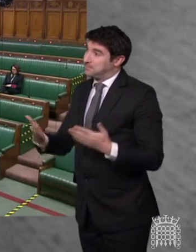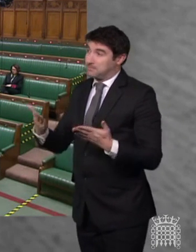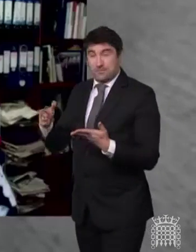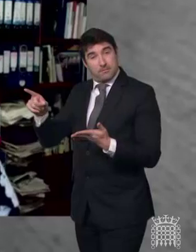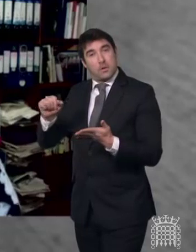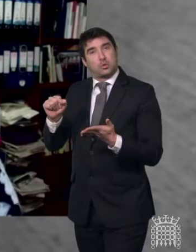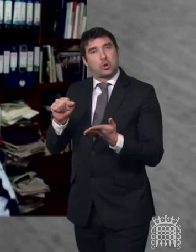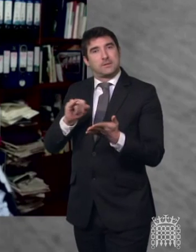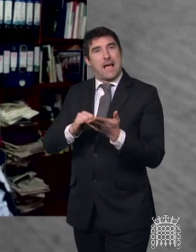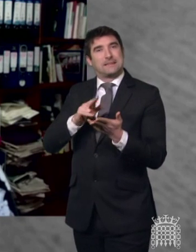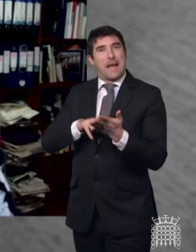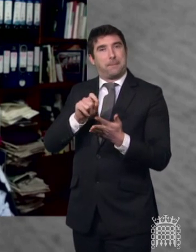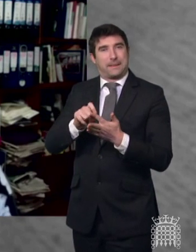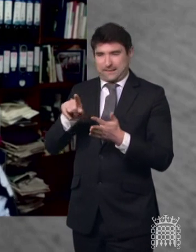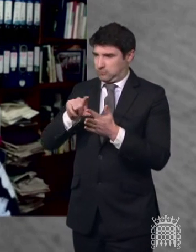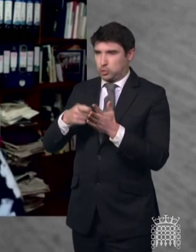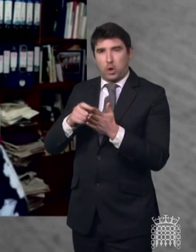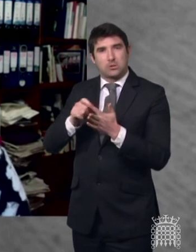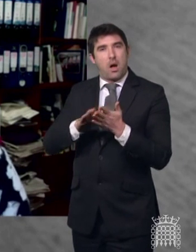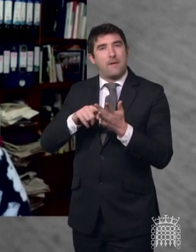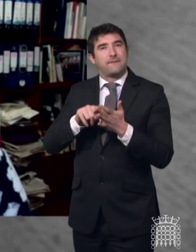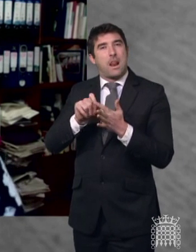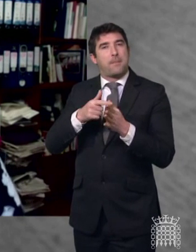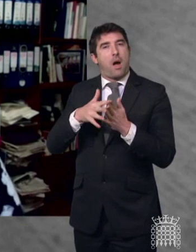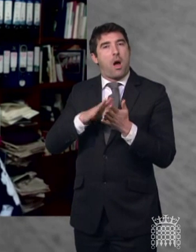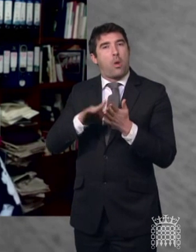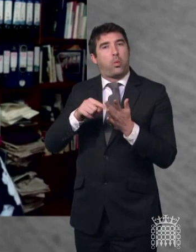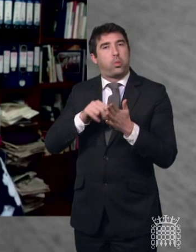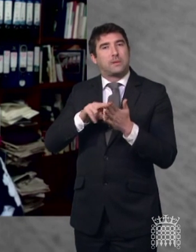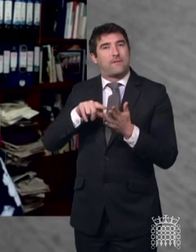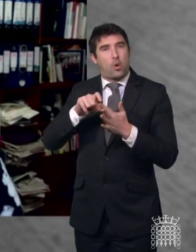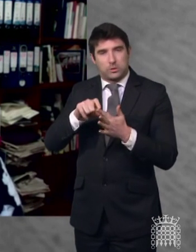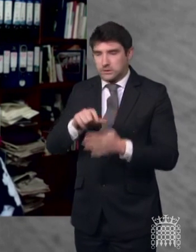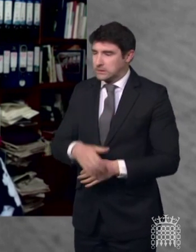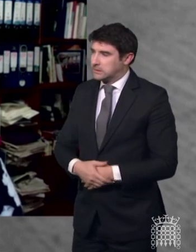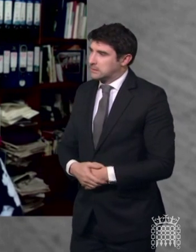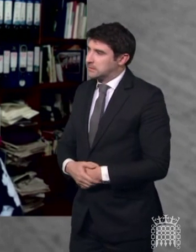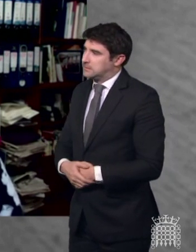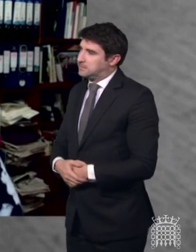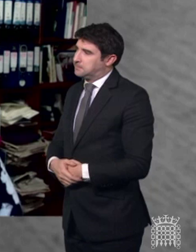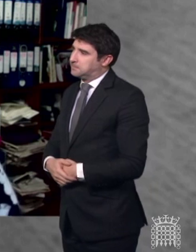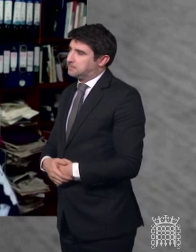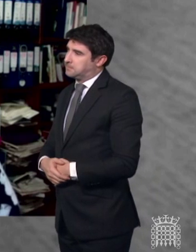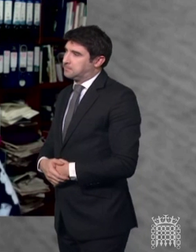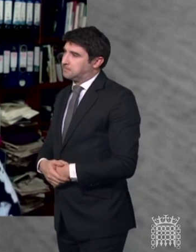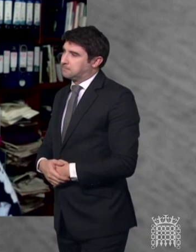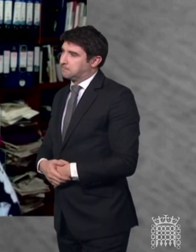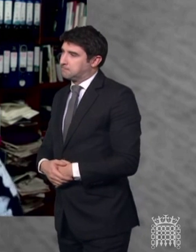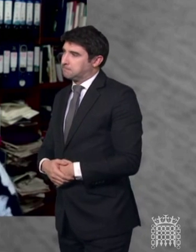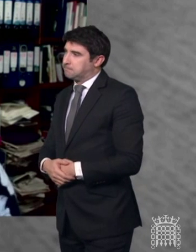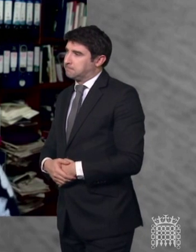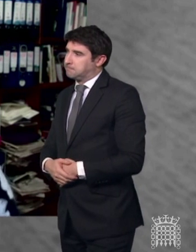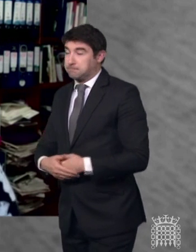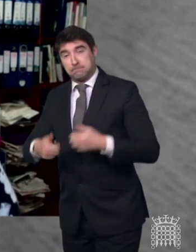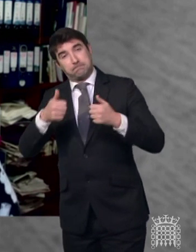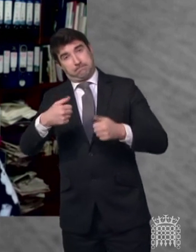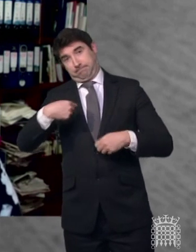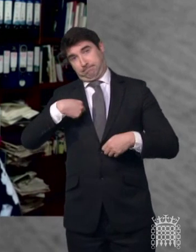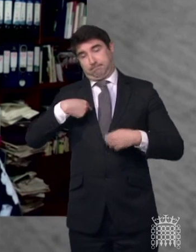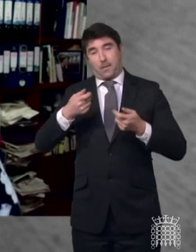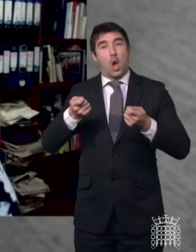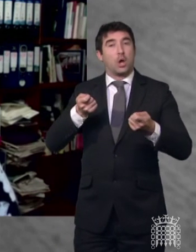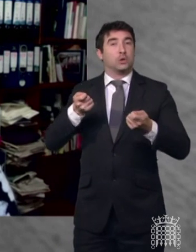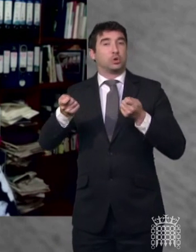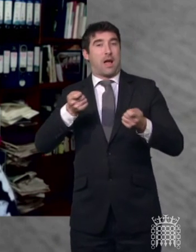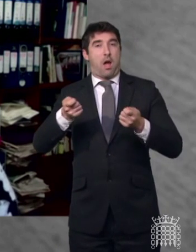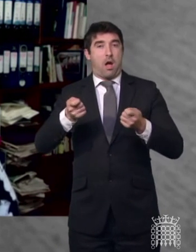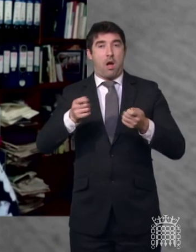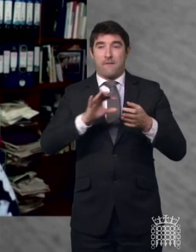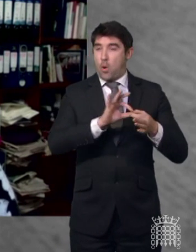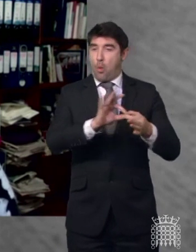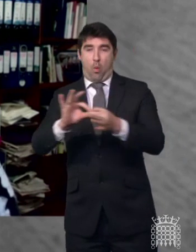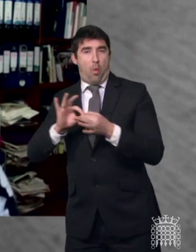As chair of the all-party parliamentary group on vaccinations for all, I absolutely welcome the authorisation of the AstraZeneca vaccine.